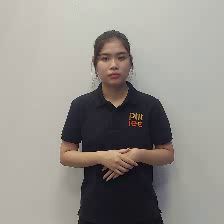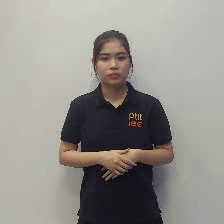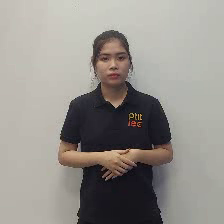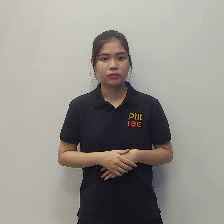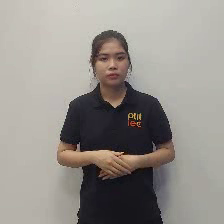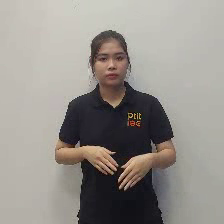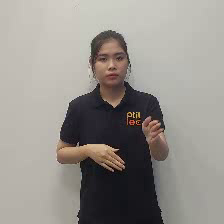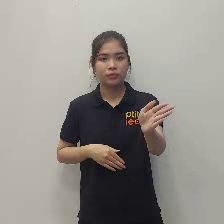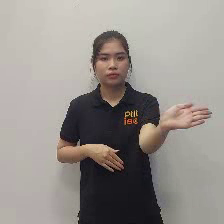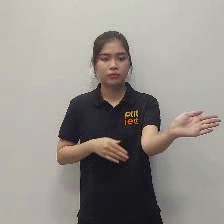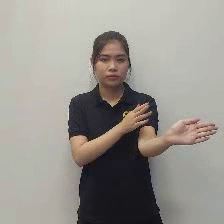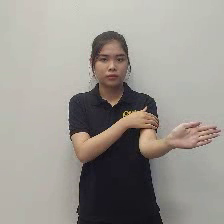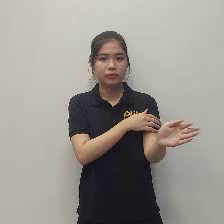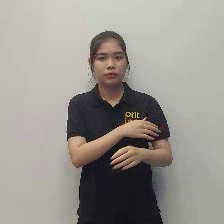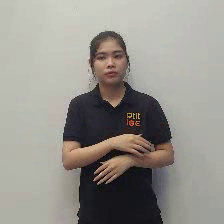Rẽ trái